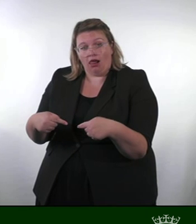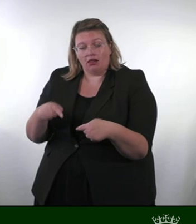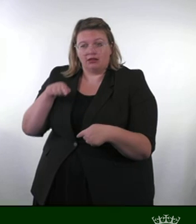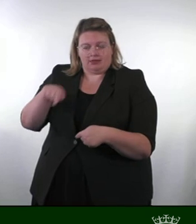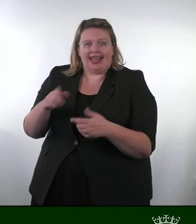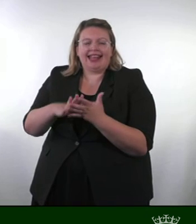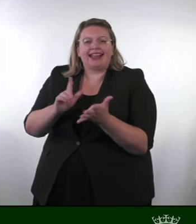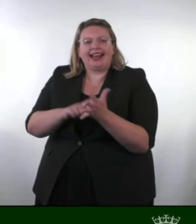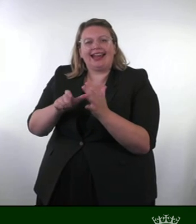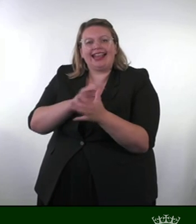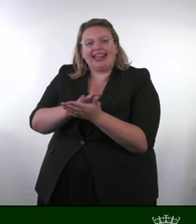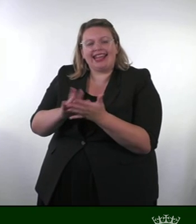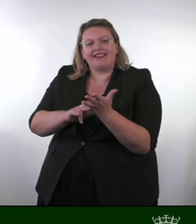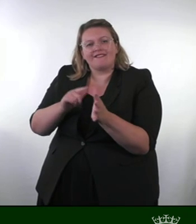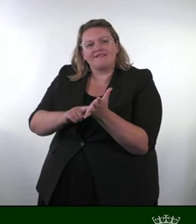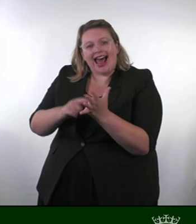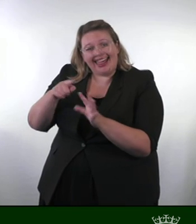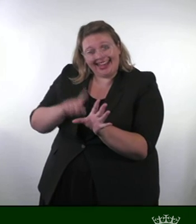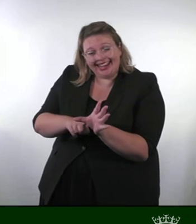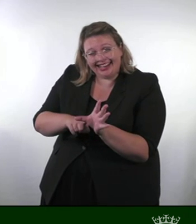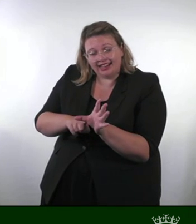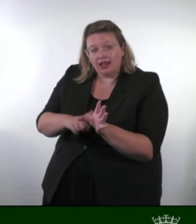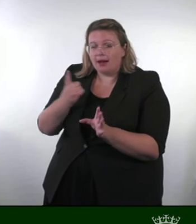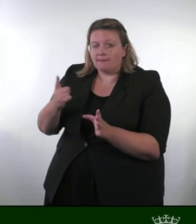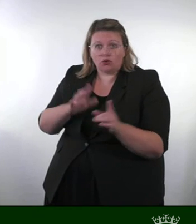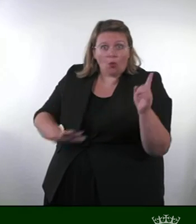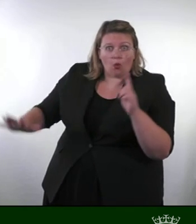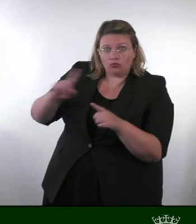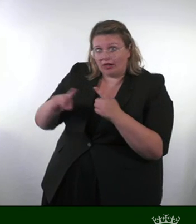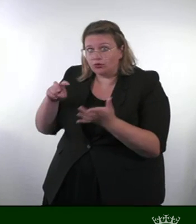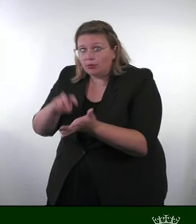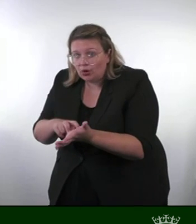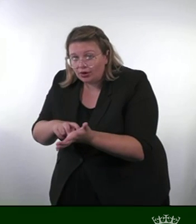At 9 o’clock last night, she was told the nearest centre was Swansea.